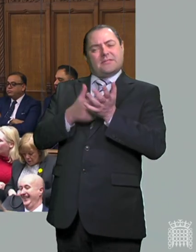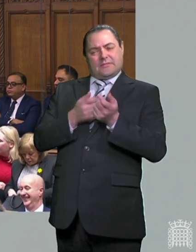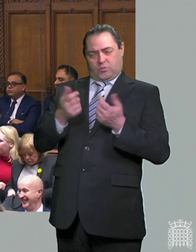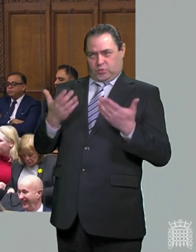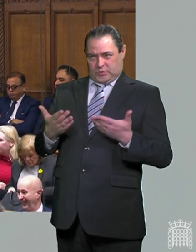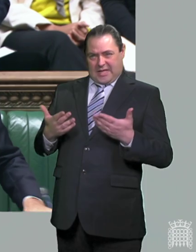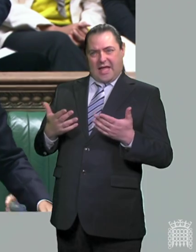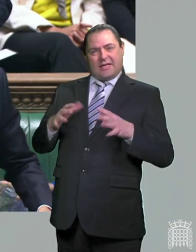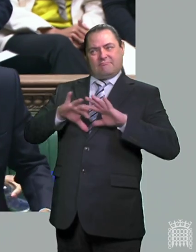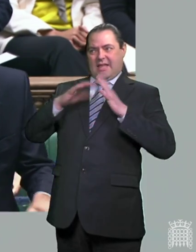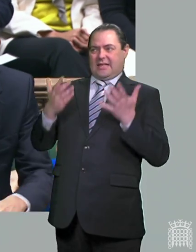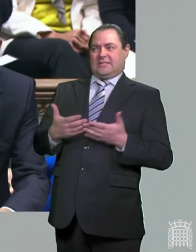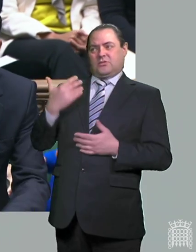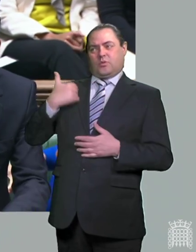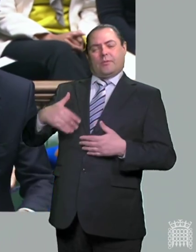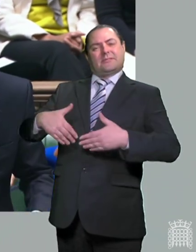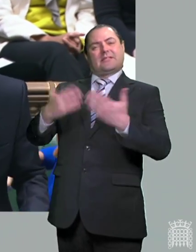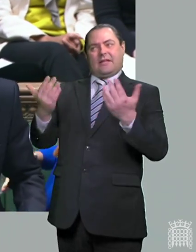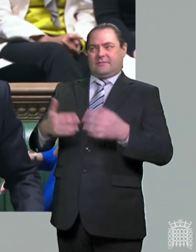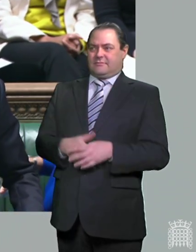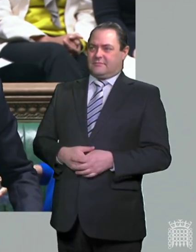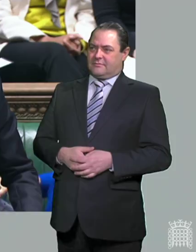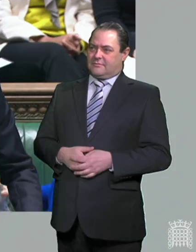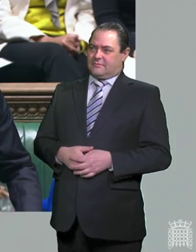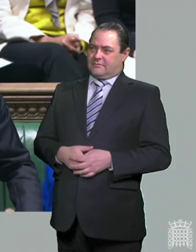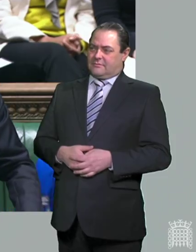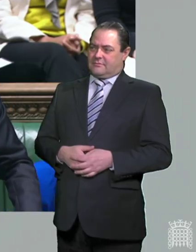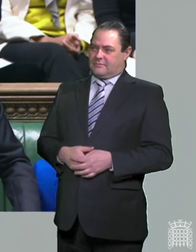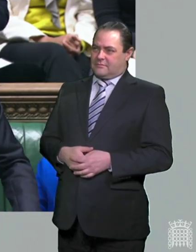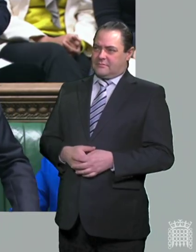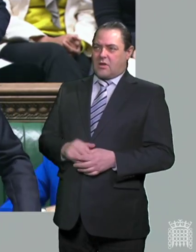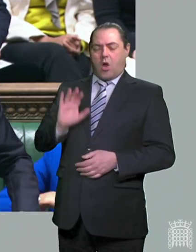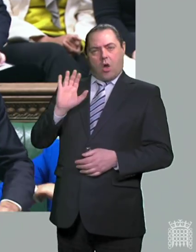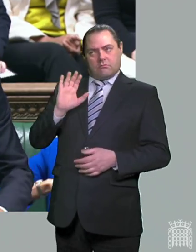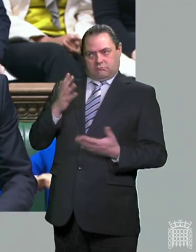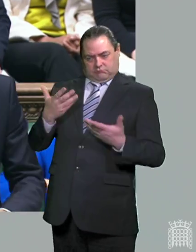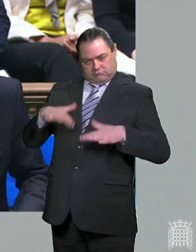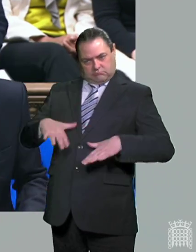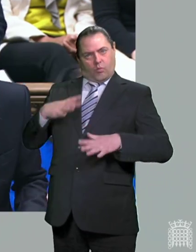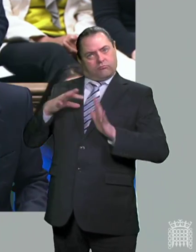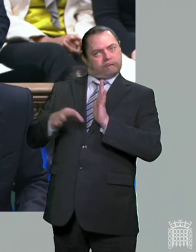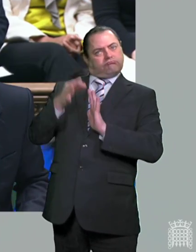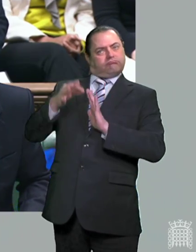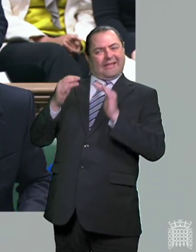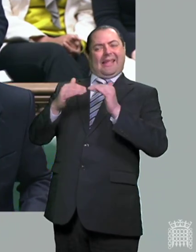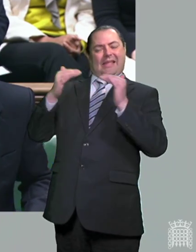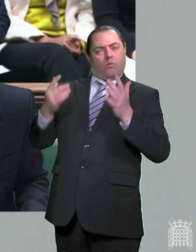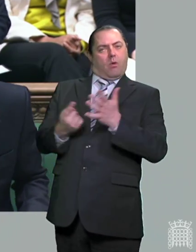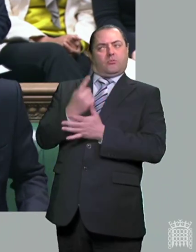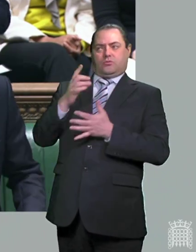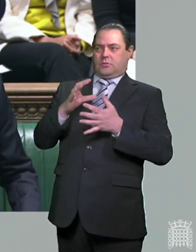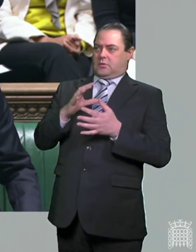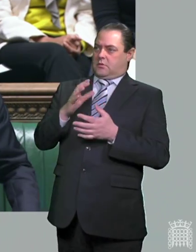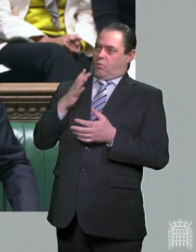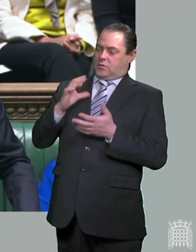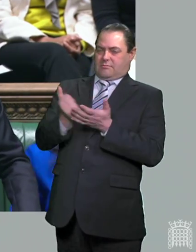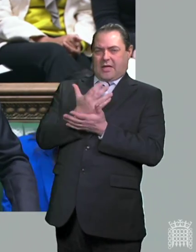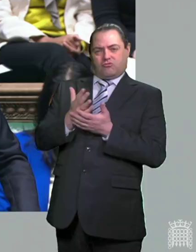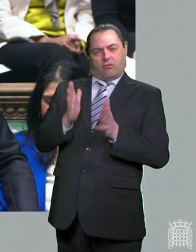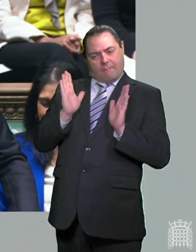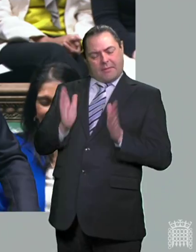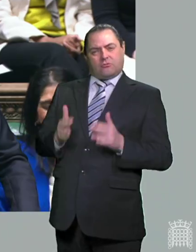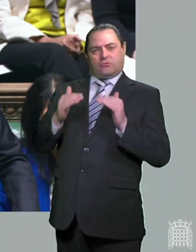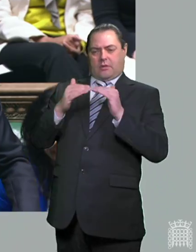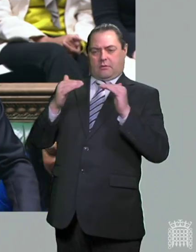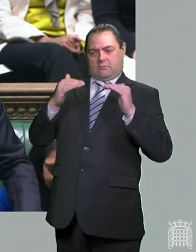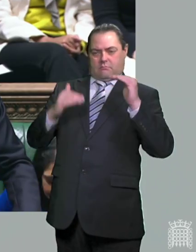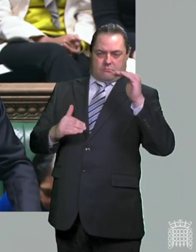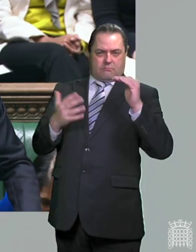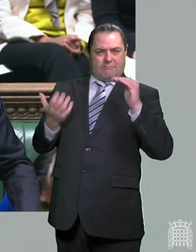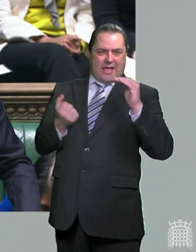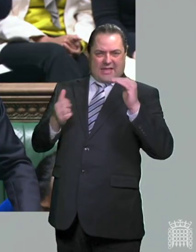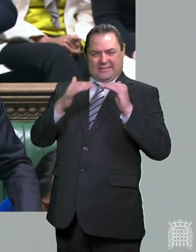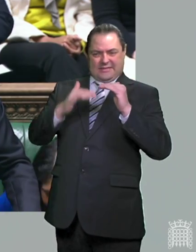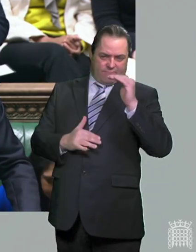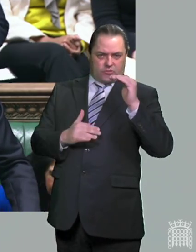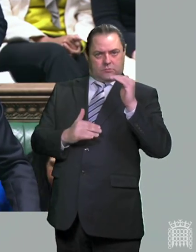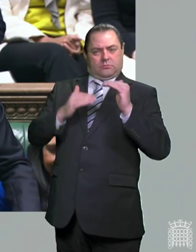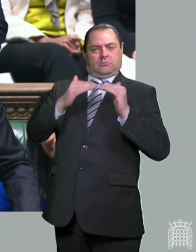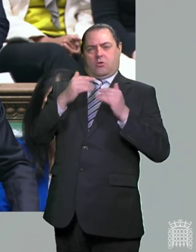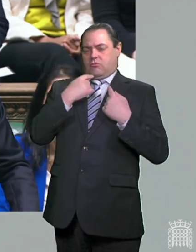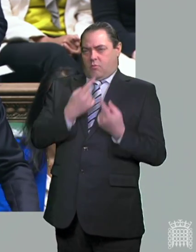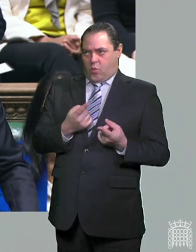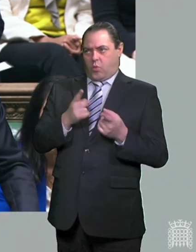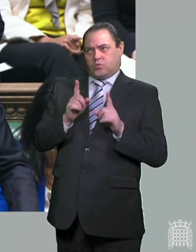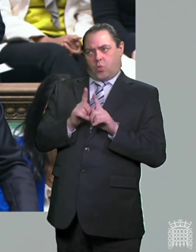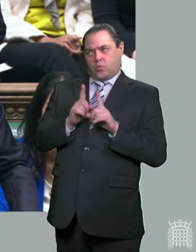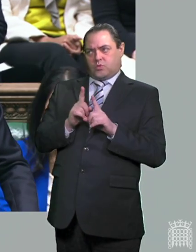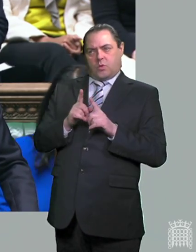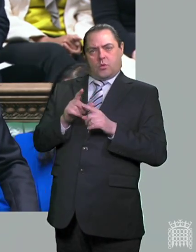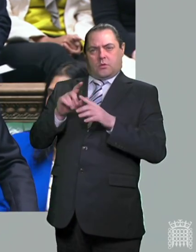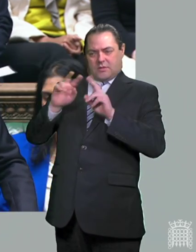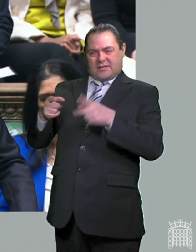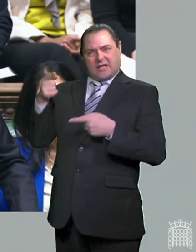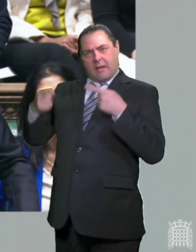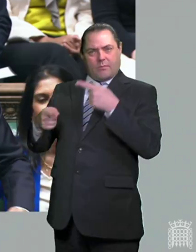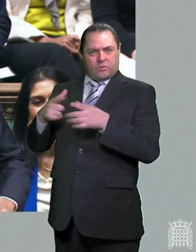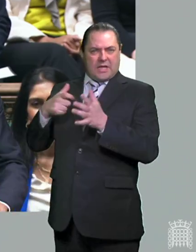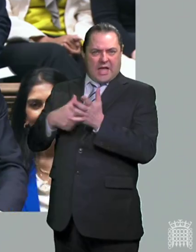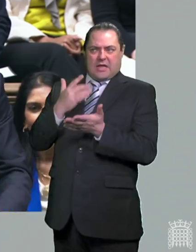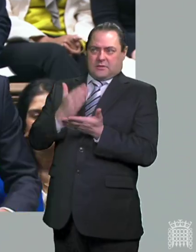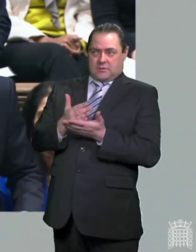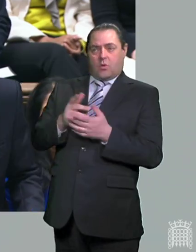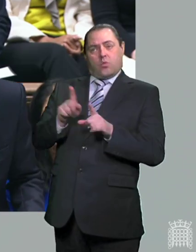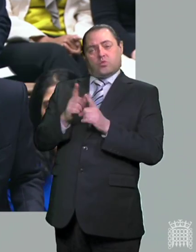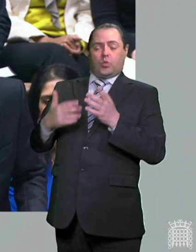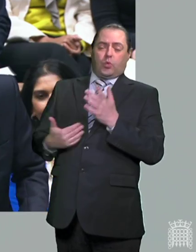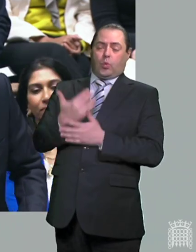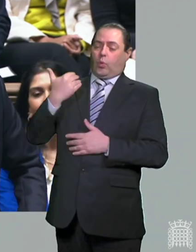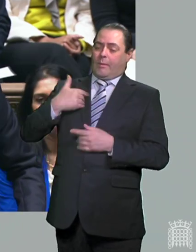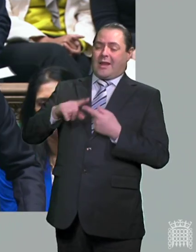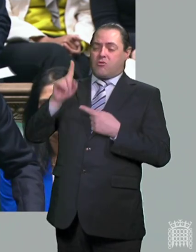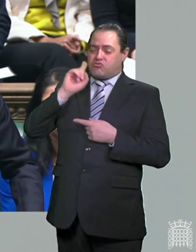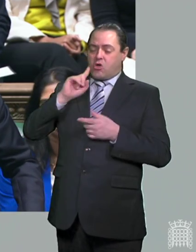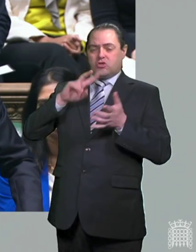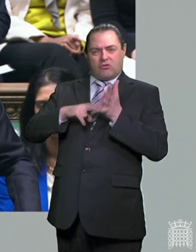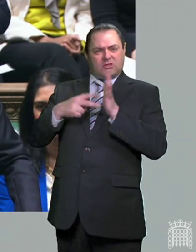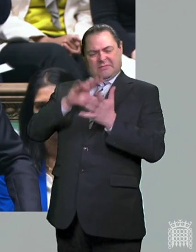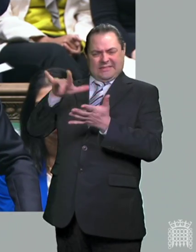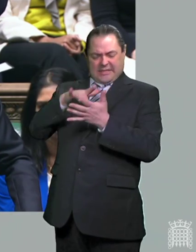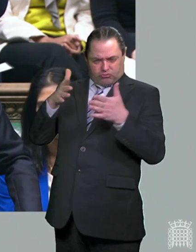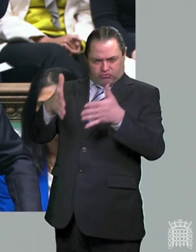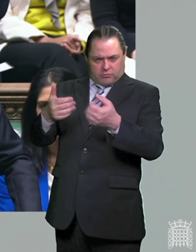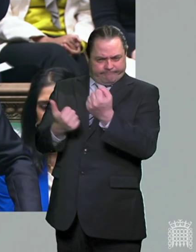Today is International Women’s Day. At home, we are taking huge strides to deliver equal opportunities for women, such as mandatory pay gap reporting and the landmark Domestic Abuse Act 2021; and internationally, we have today launched a new women and girls strategy, which puts them at the heart of everything we do.